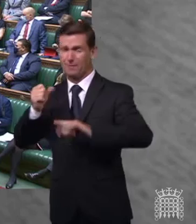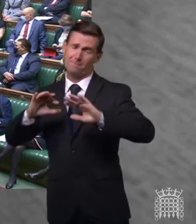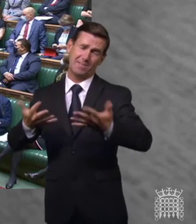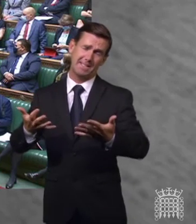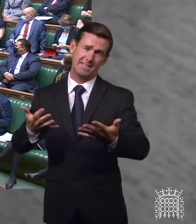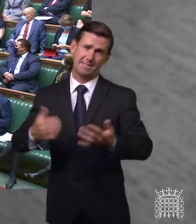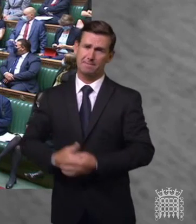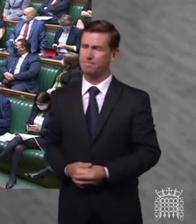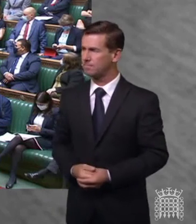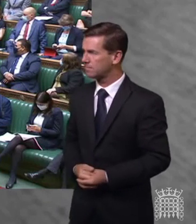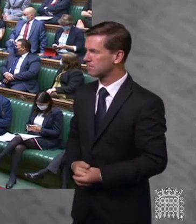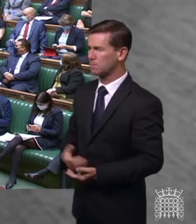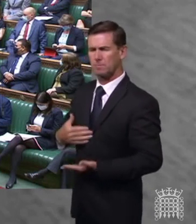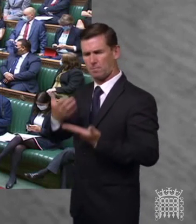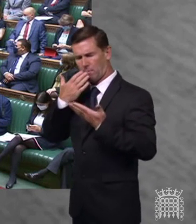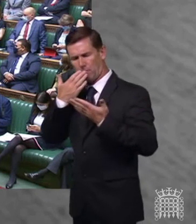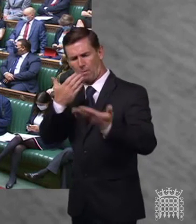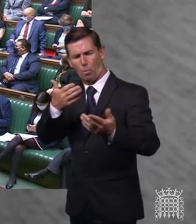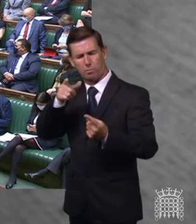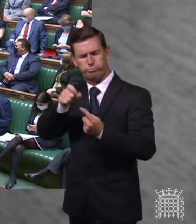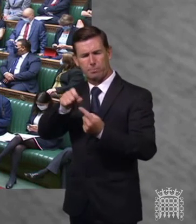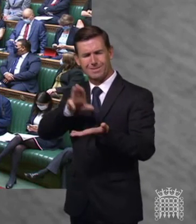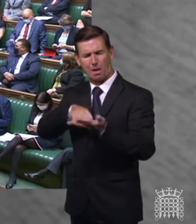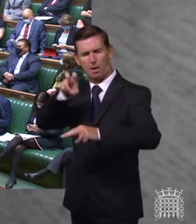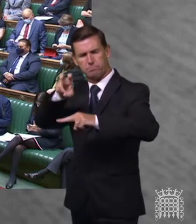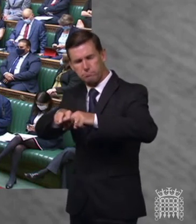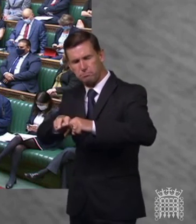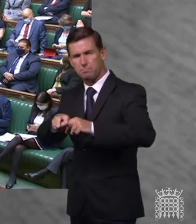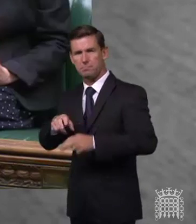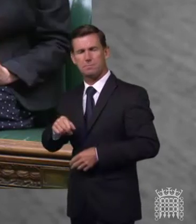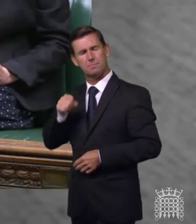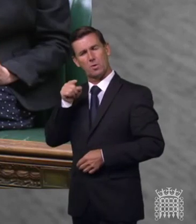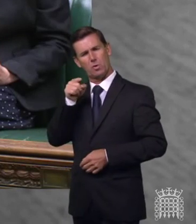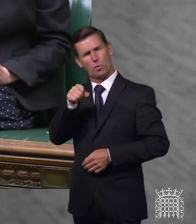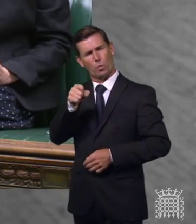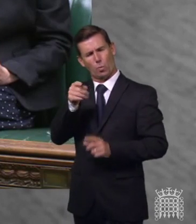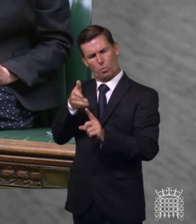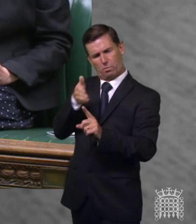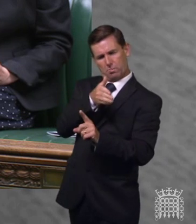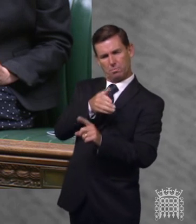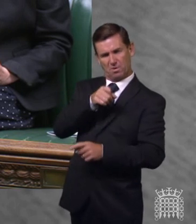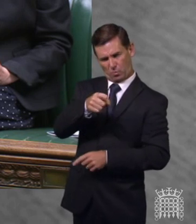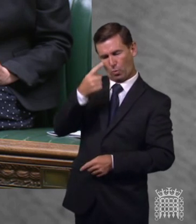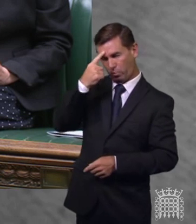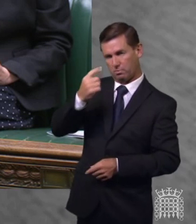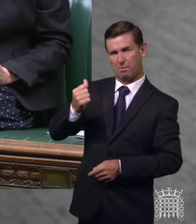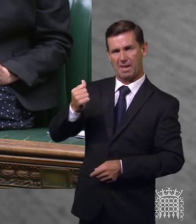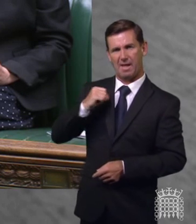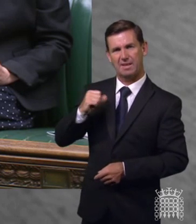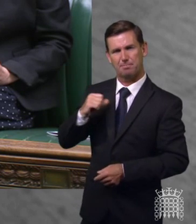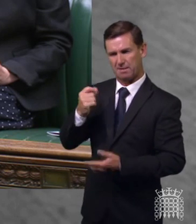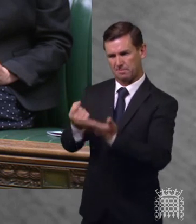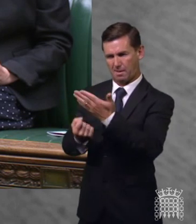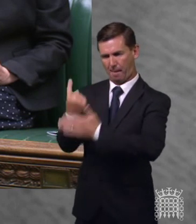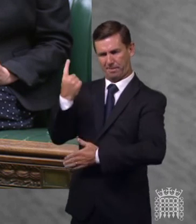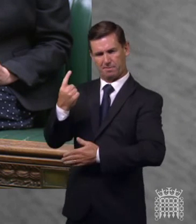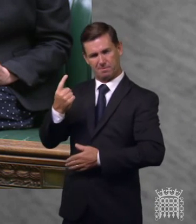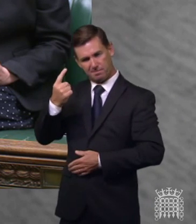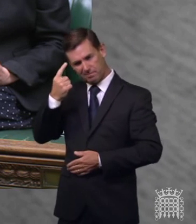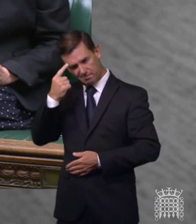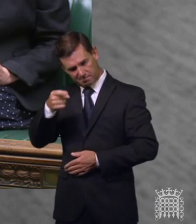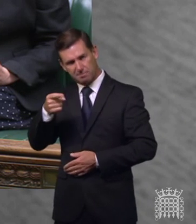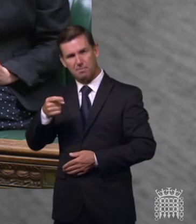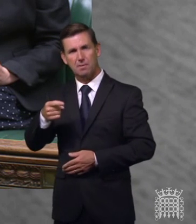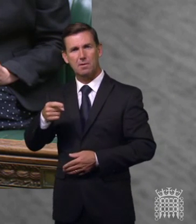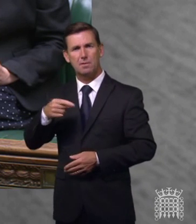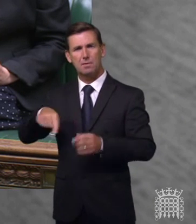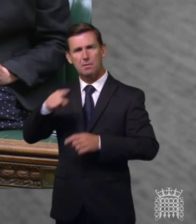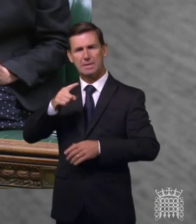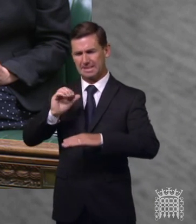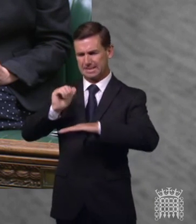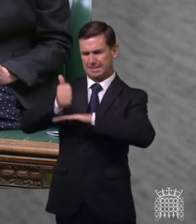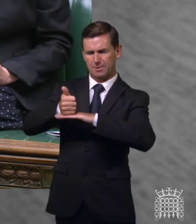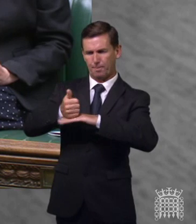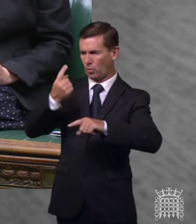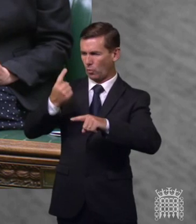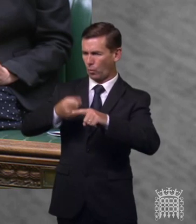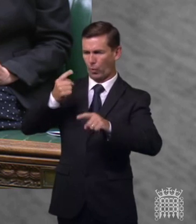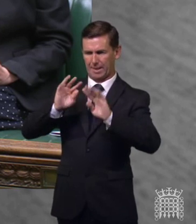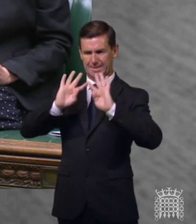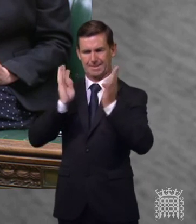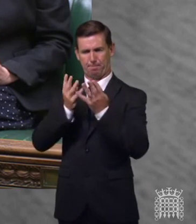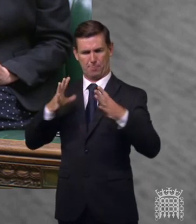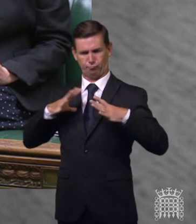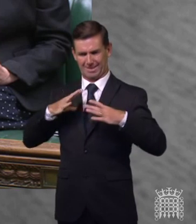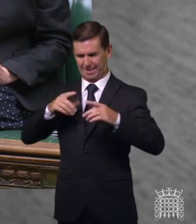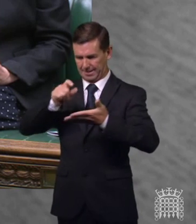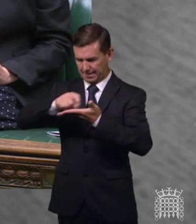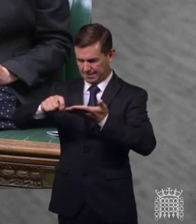The Prime Minister seemed to be making an argument earlier that he had anticipated something similar to what went on, by having the rapid response force ready and waiting.